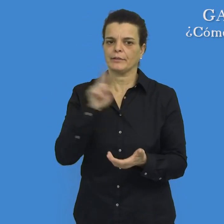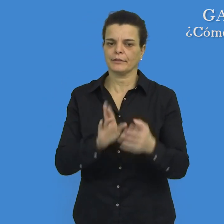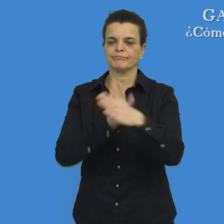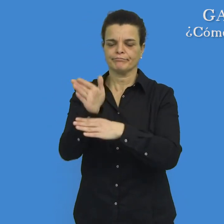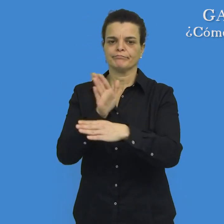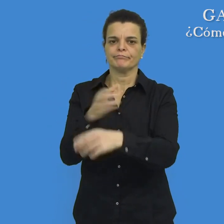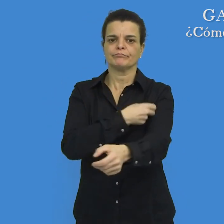ir